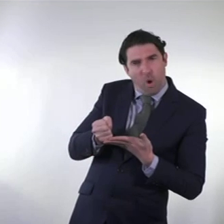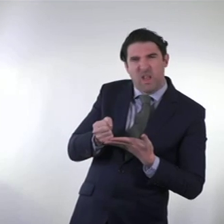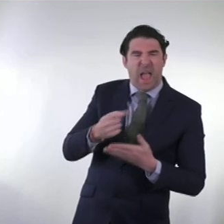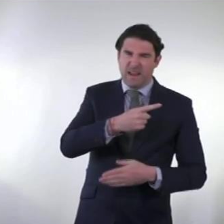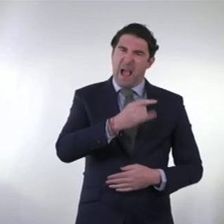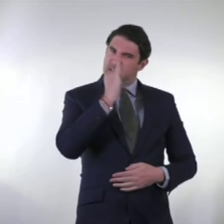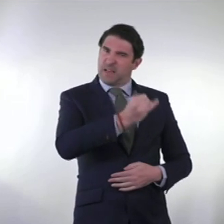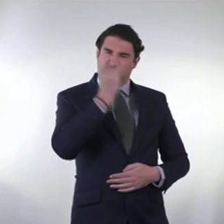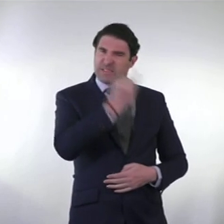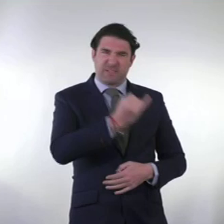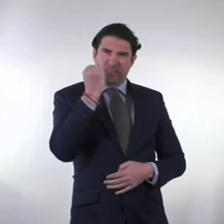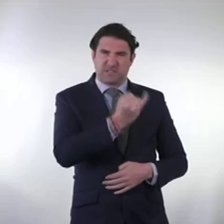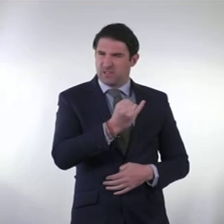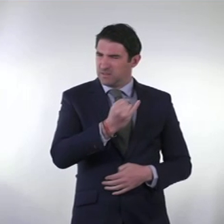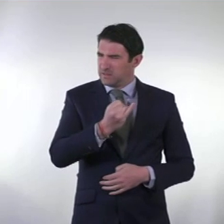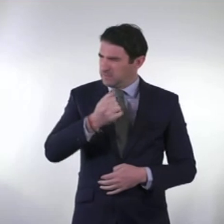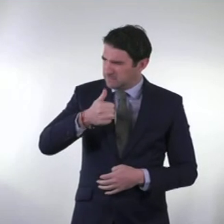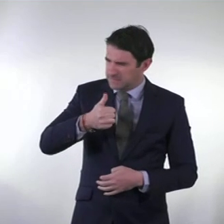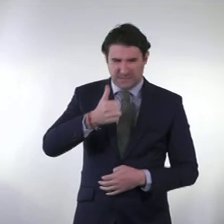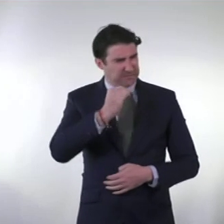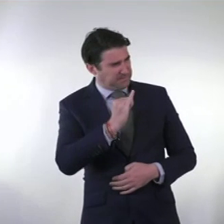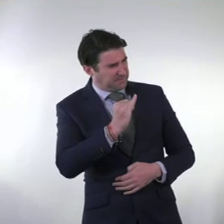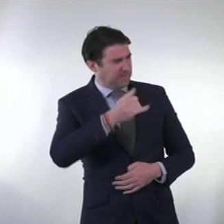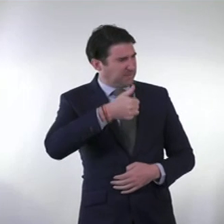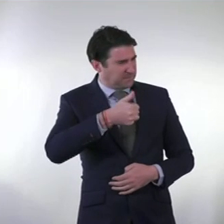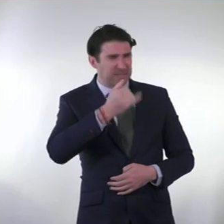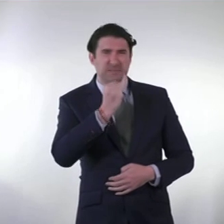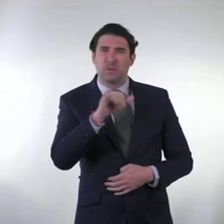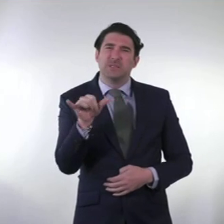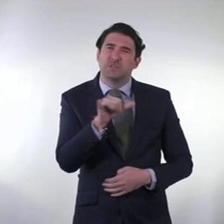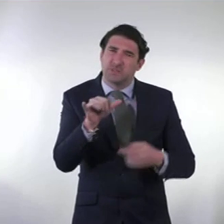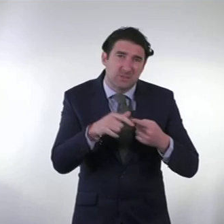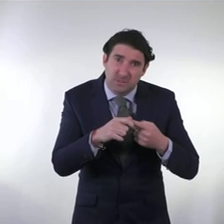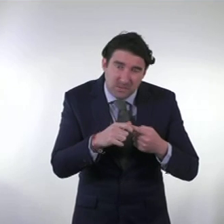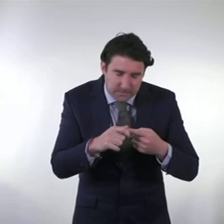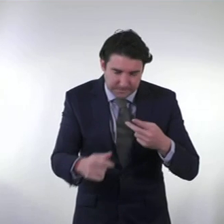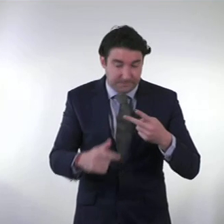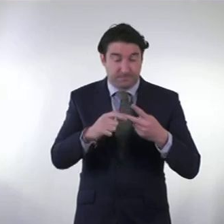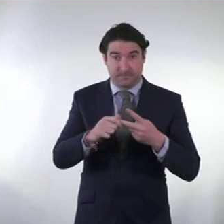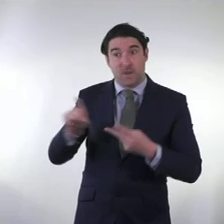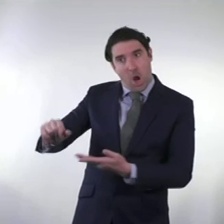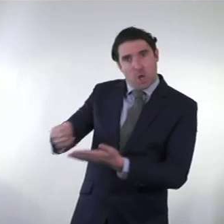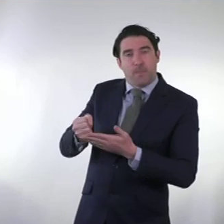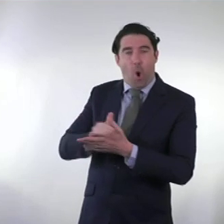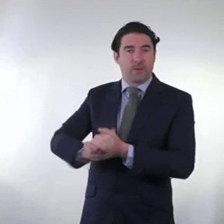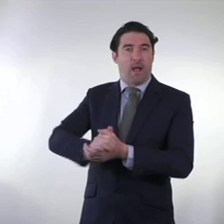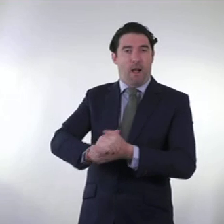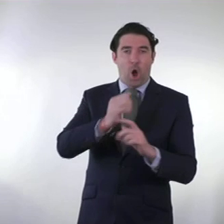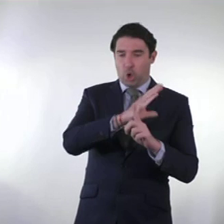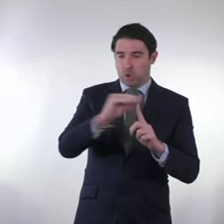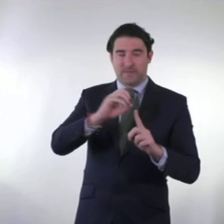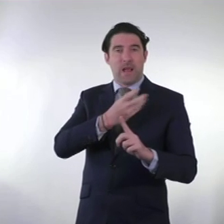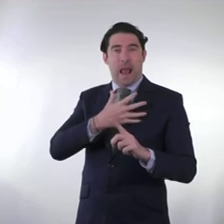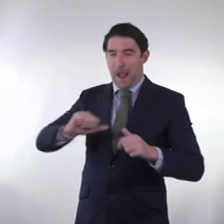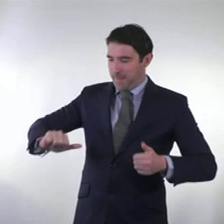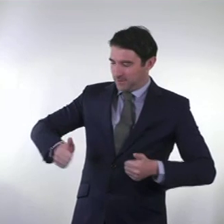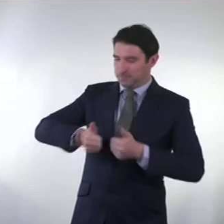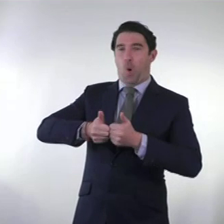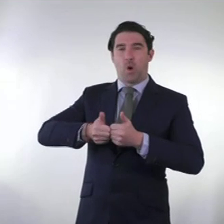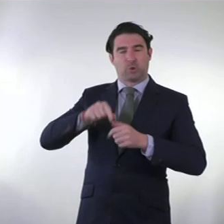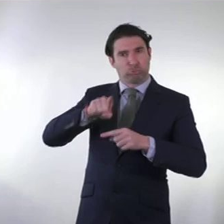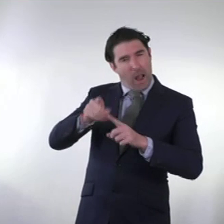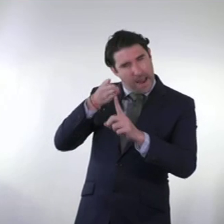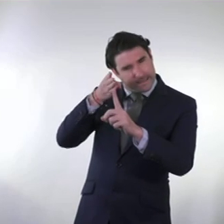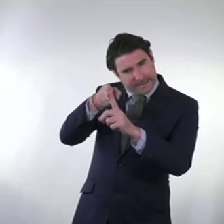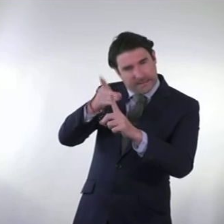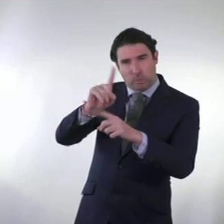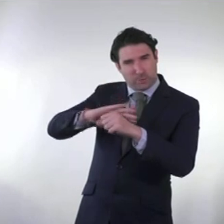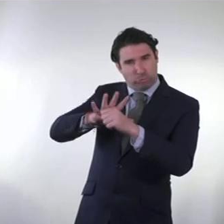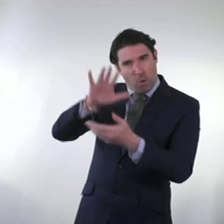One day the Opposition are theoretically marching side by side with the rest of us trying to defeat coronavirus, the next minute they are off in the undergrowth firing from the sidelines.